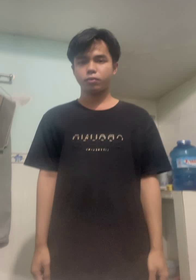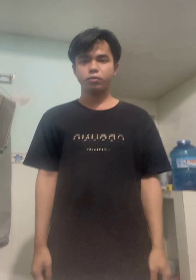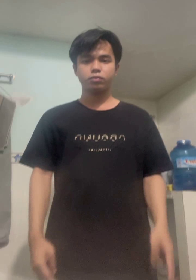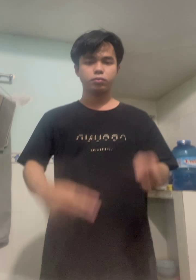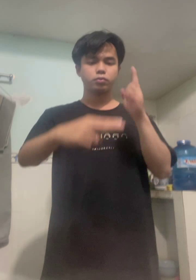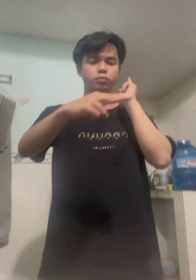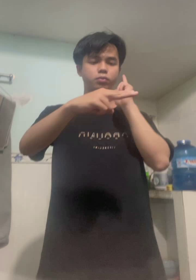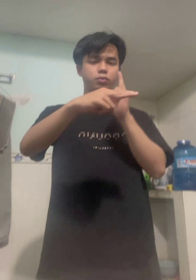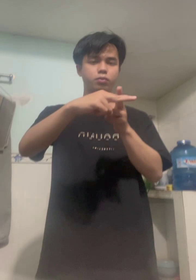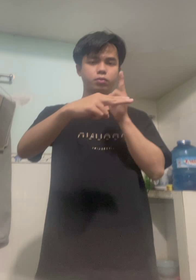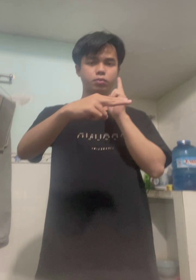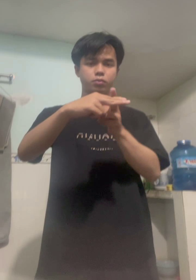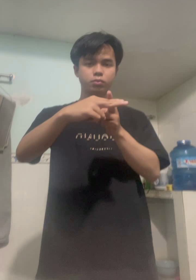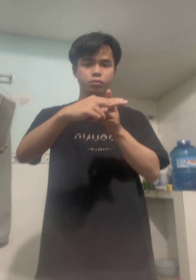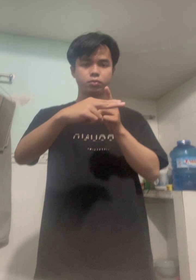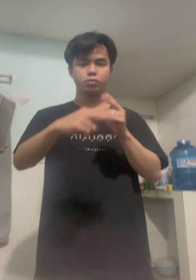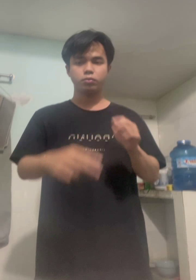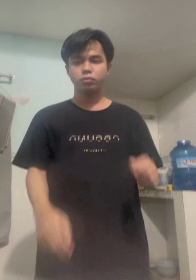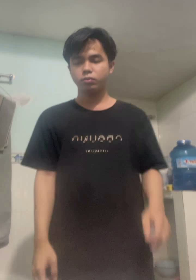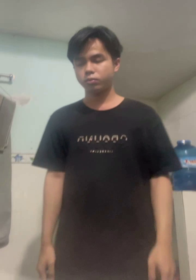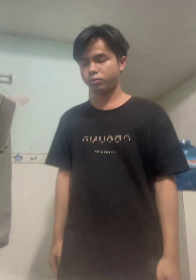yeu cau